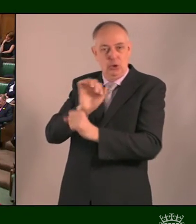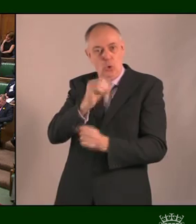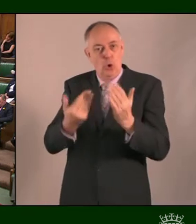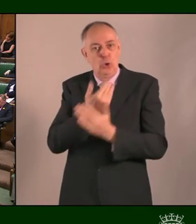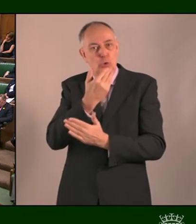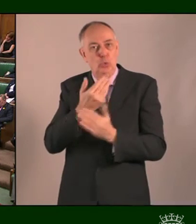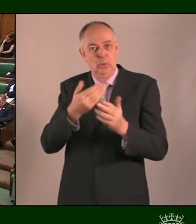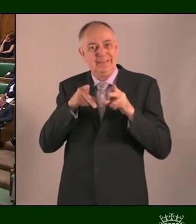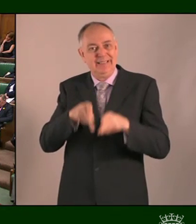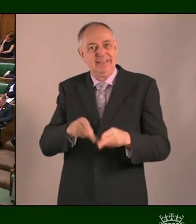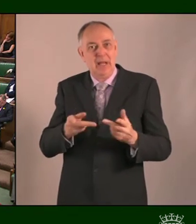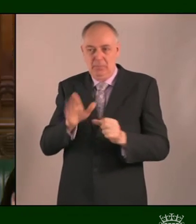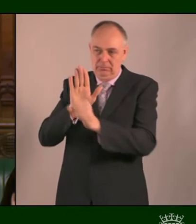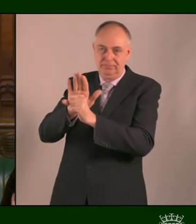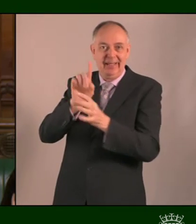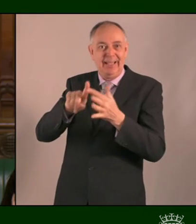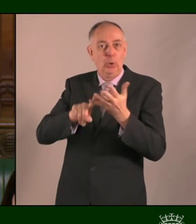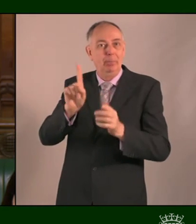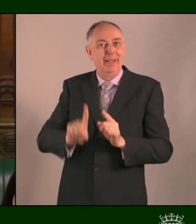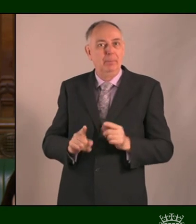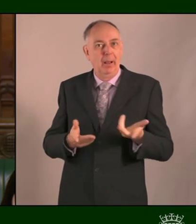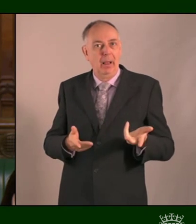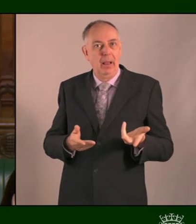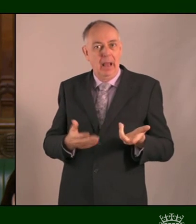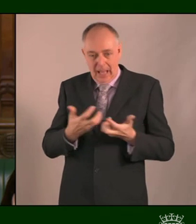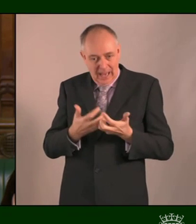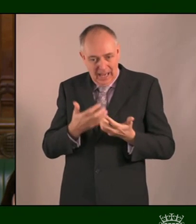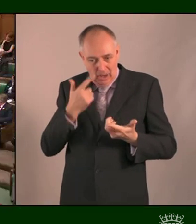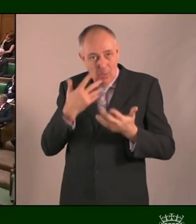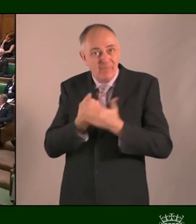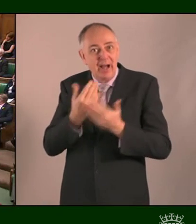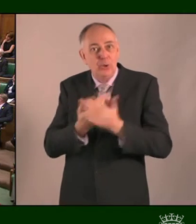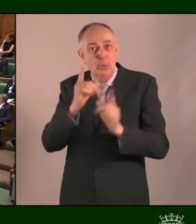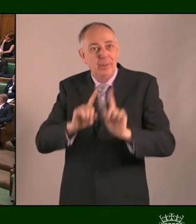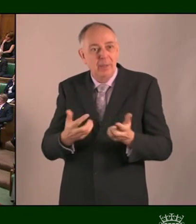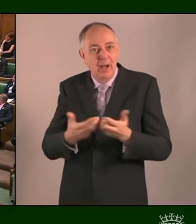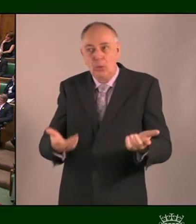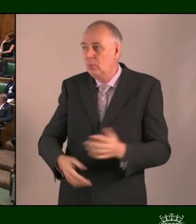Our families and the NHS— —depend on—